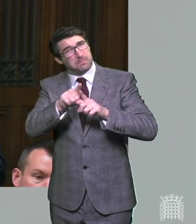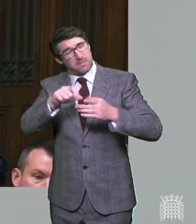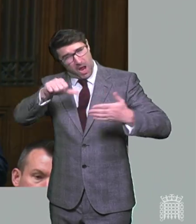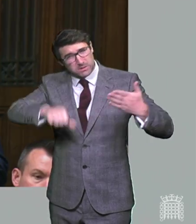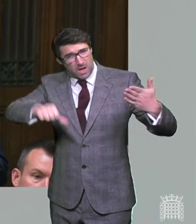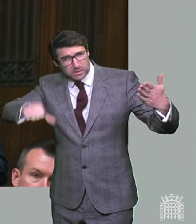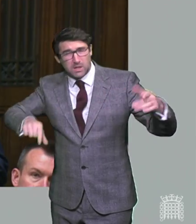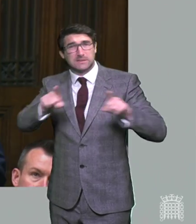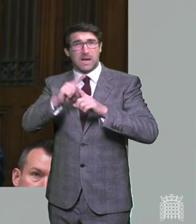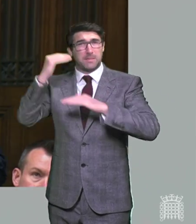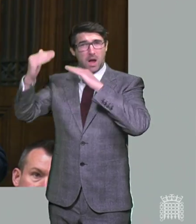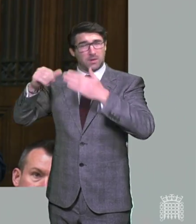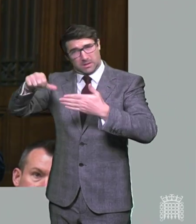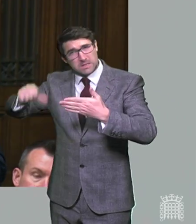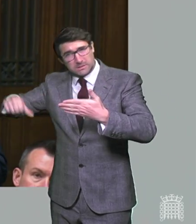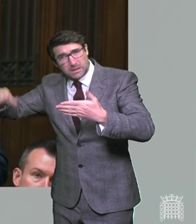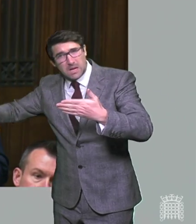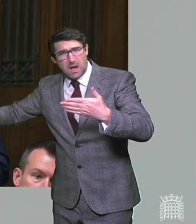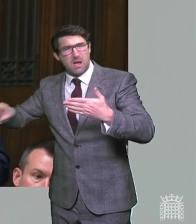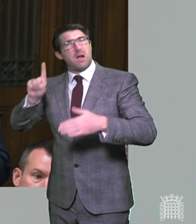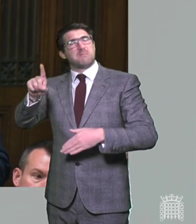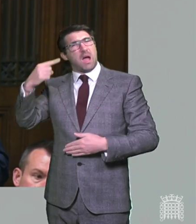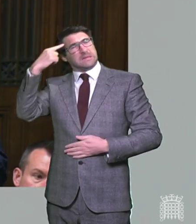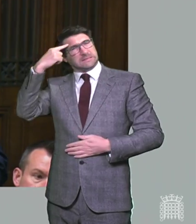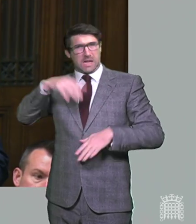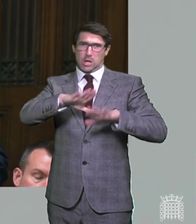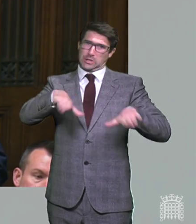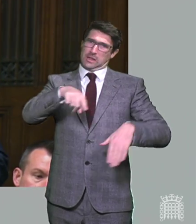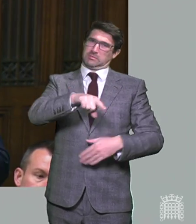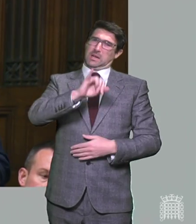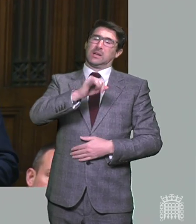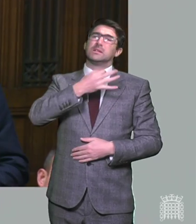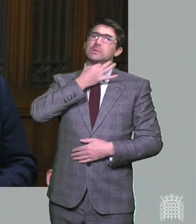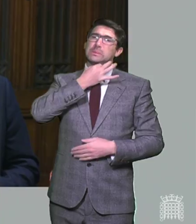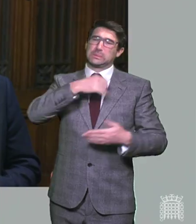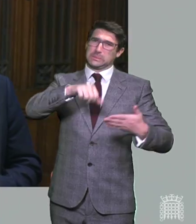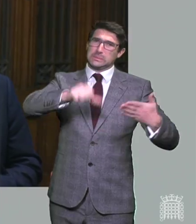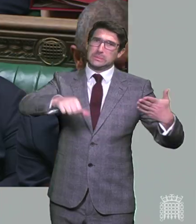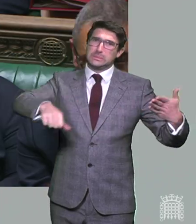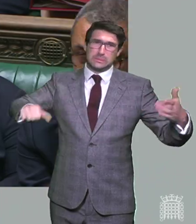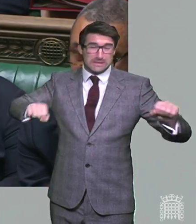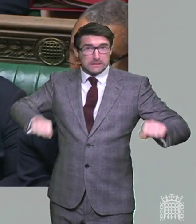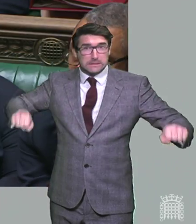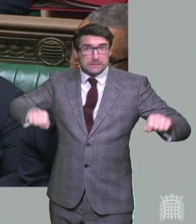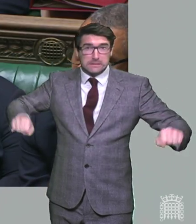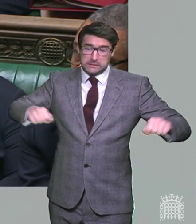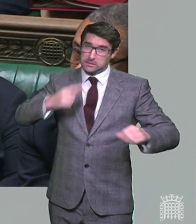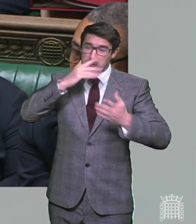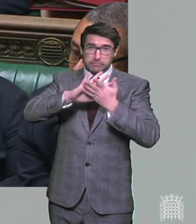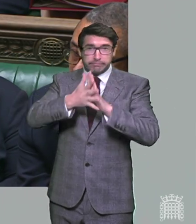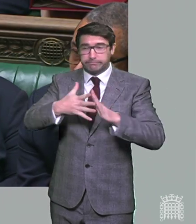As we know, any delay in treatments for young patients can have a damaging effect on their development and prospects.